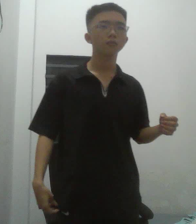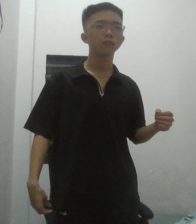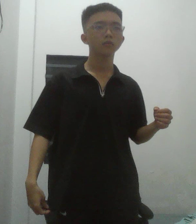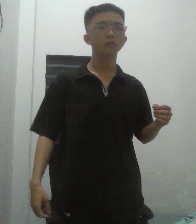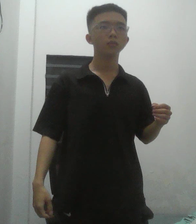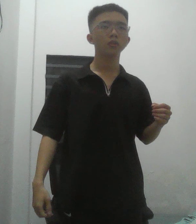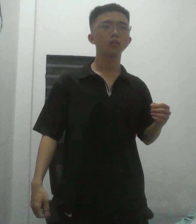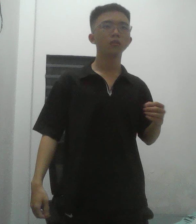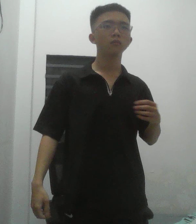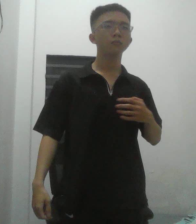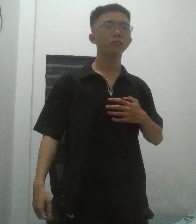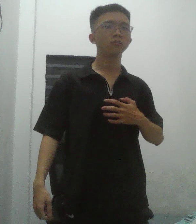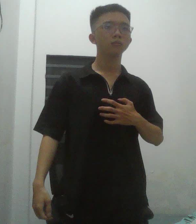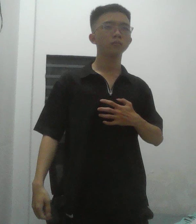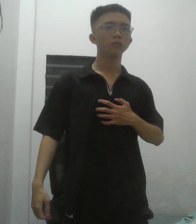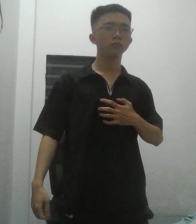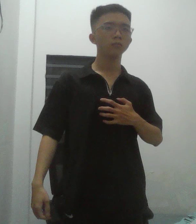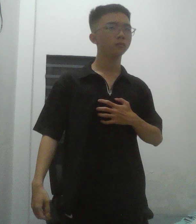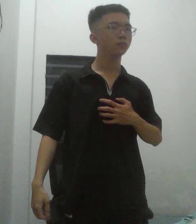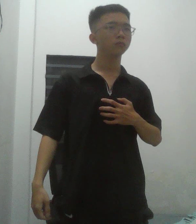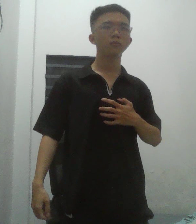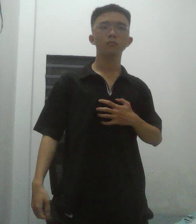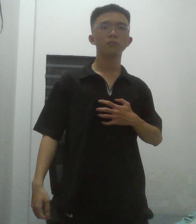khong thich